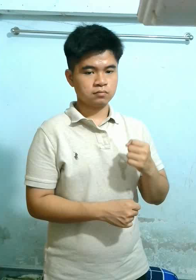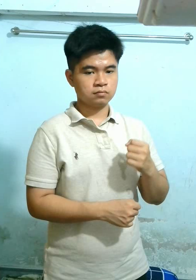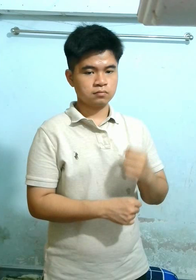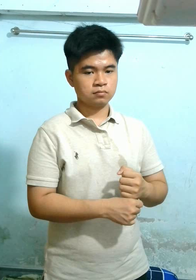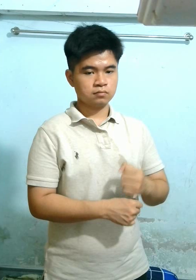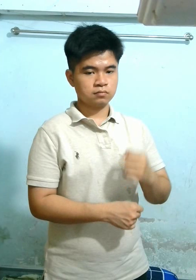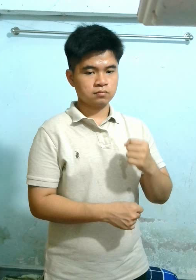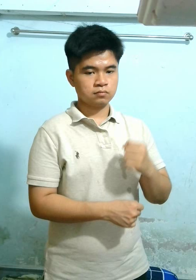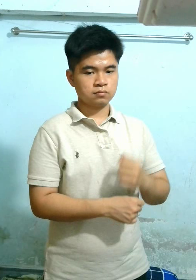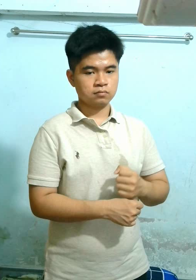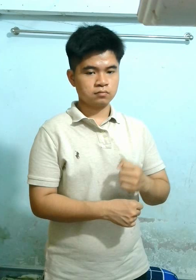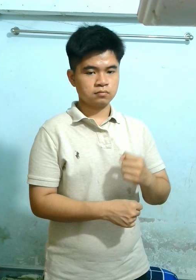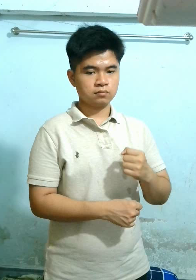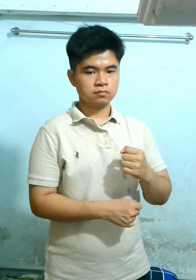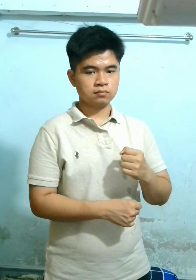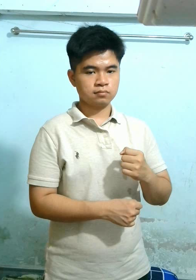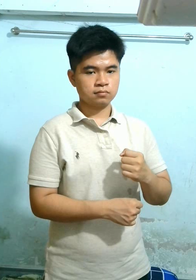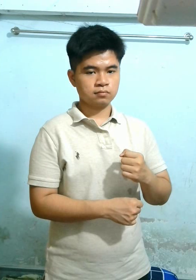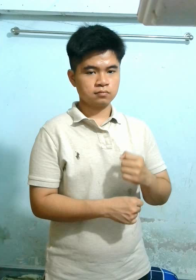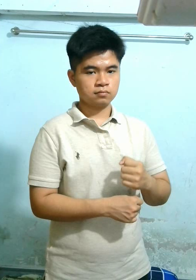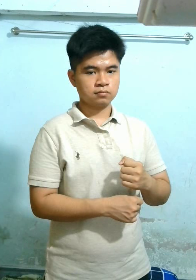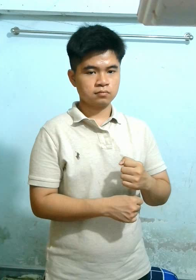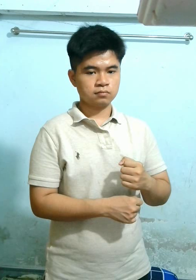cong viec